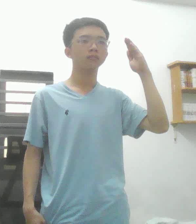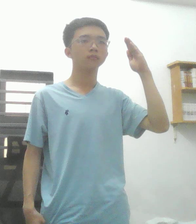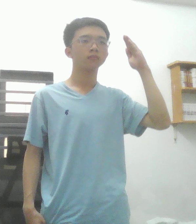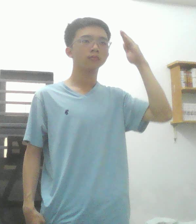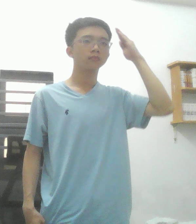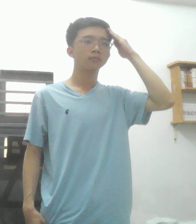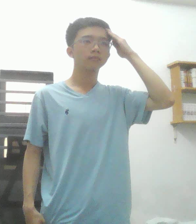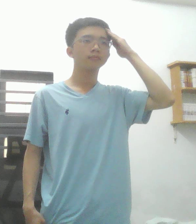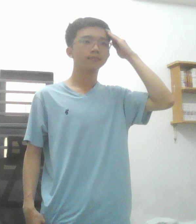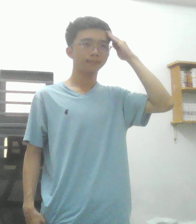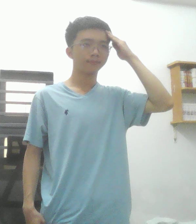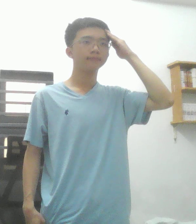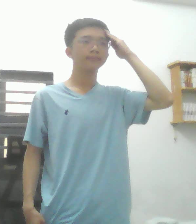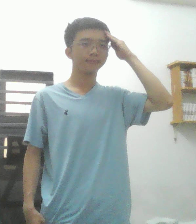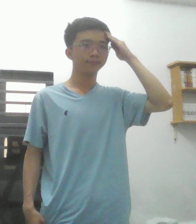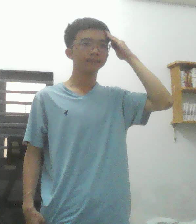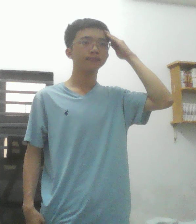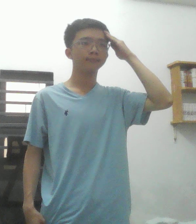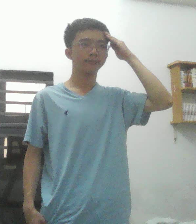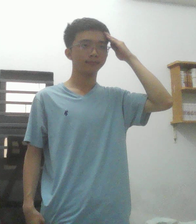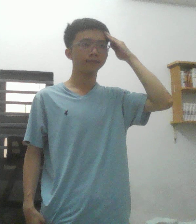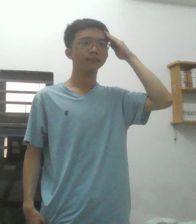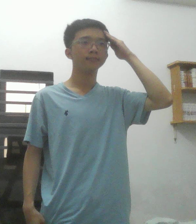biet